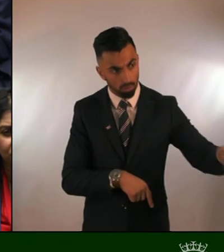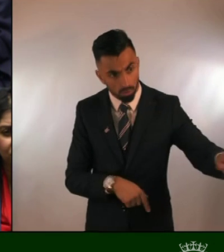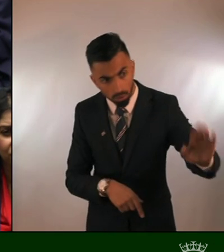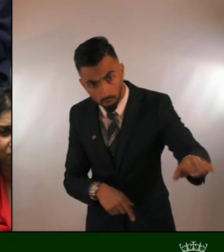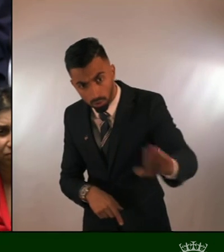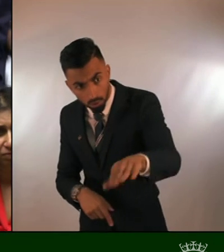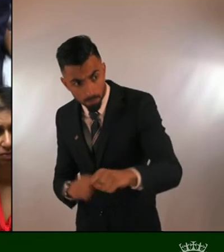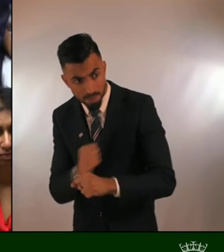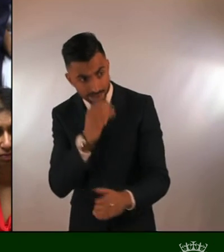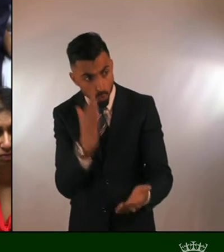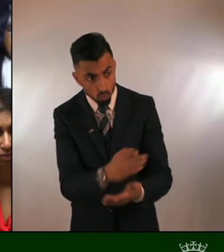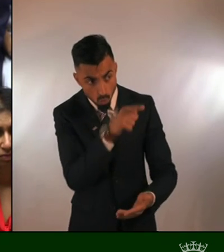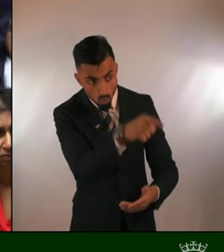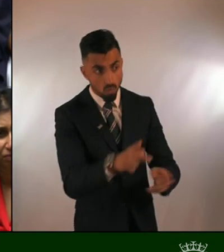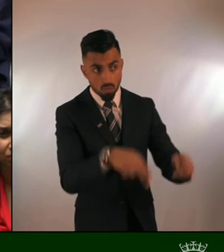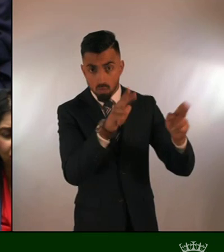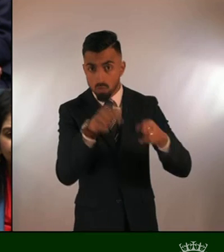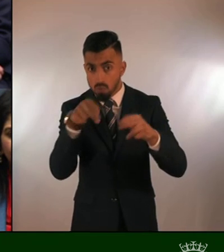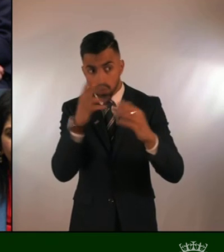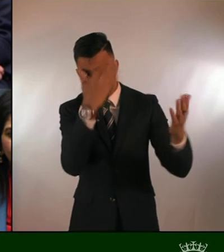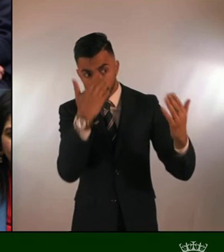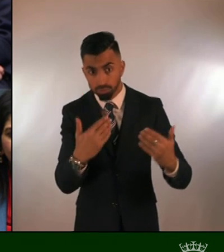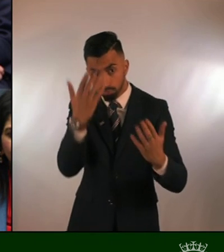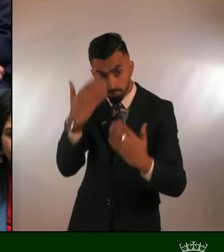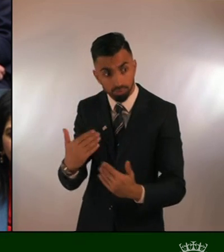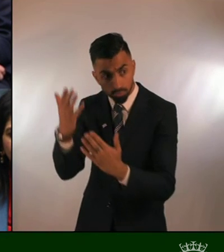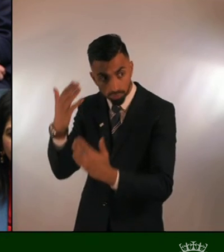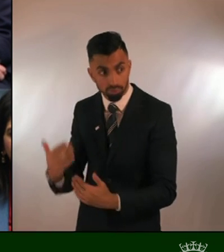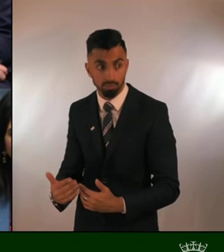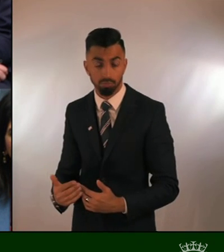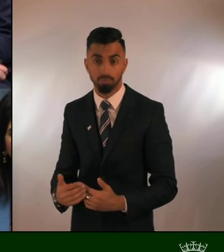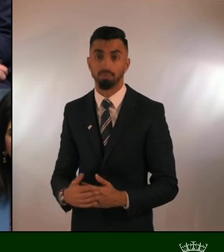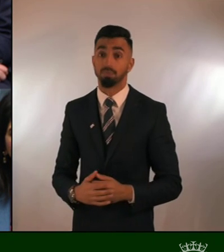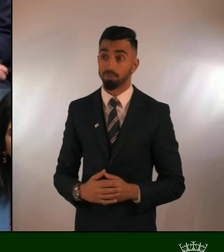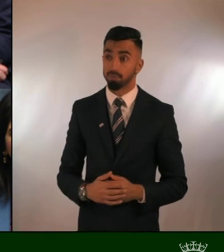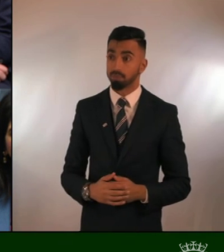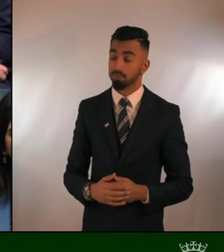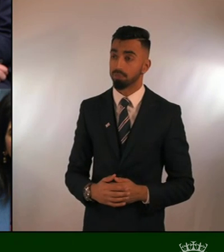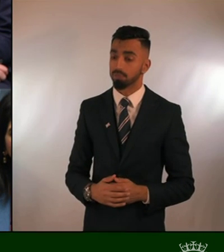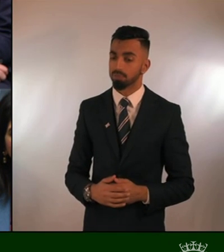There is no more cherished public service than our NHS.